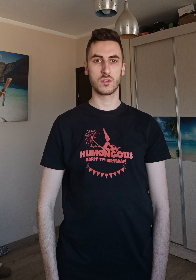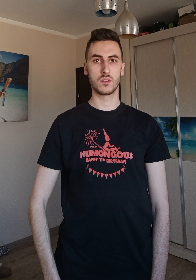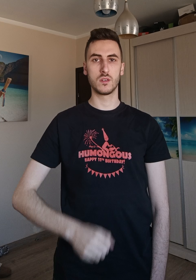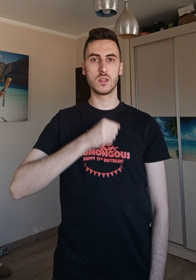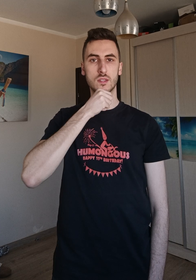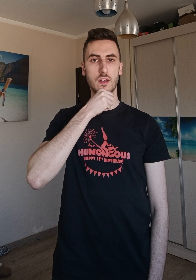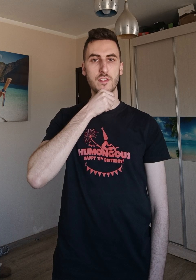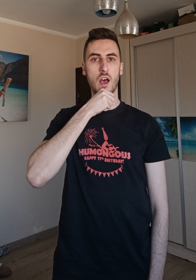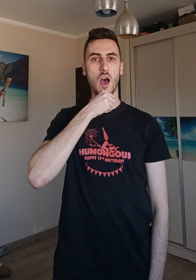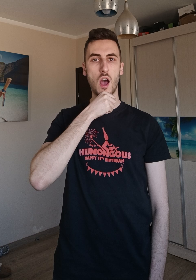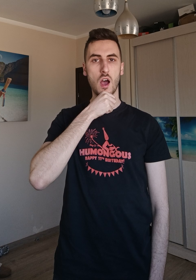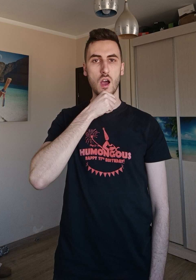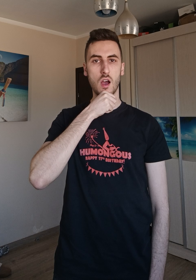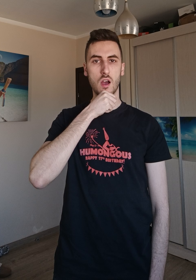סבתא